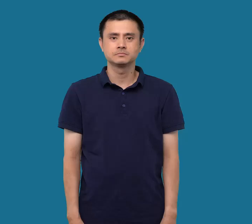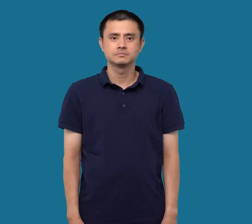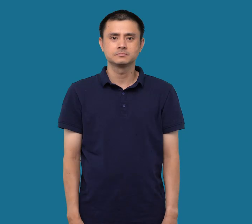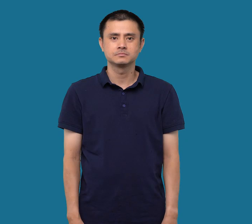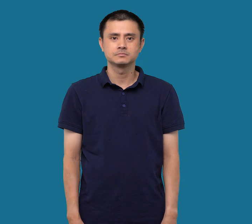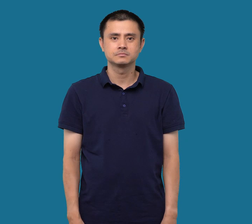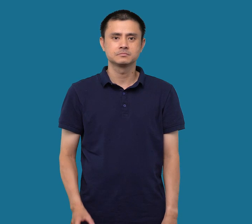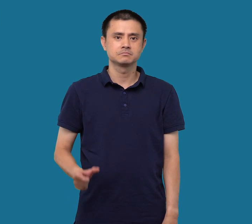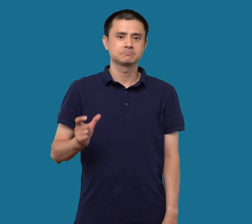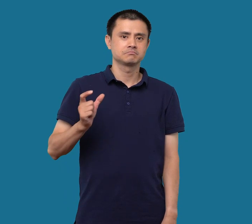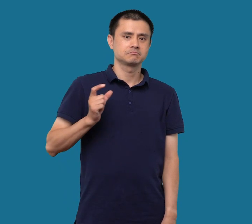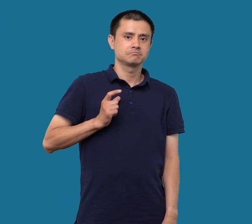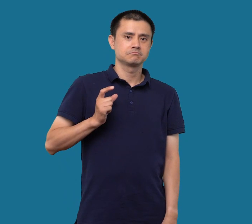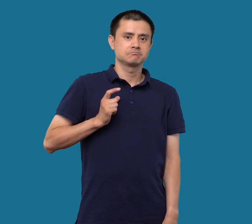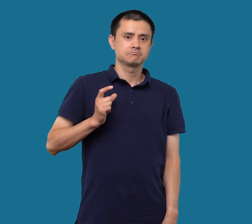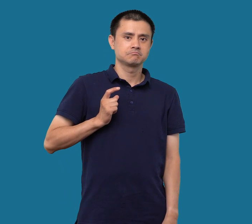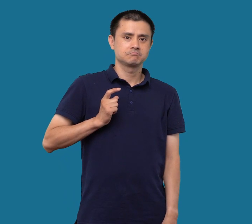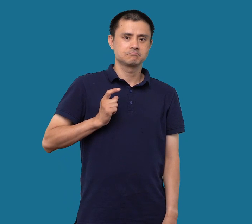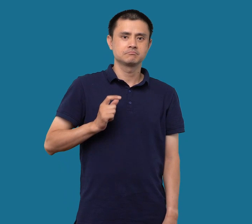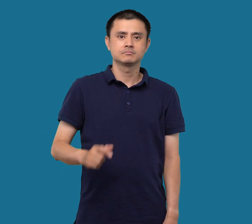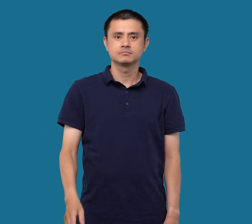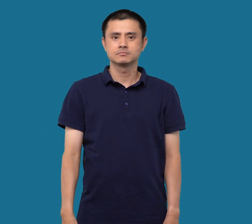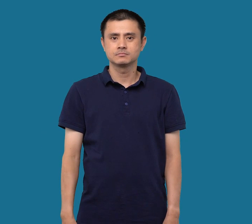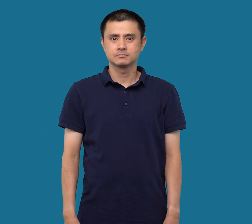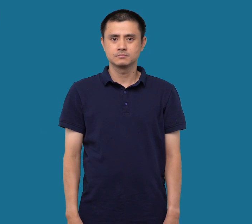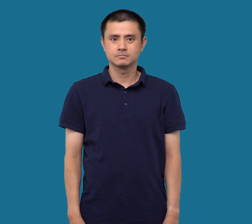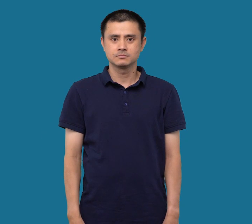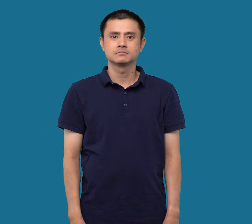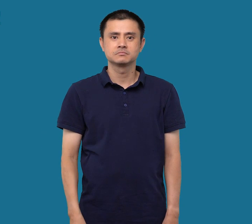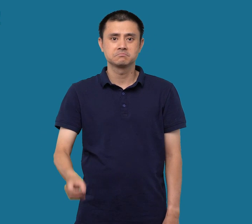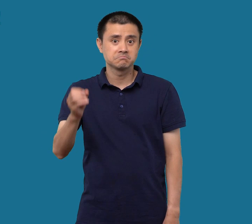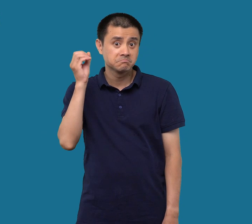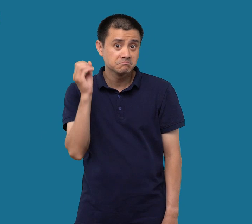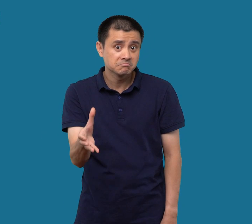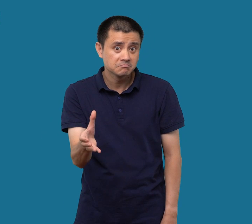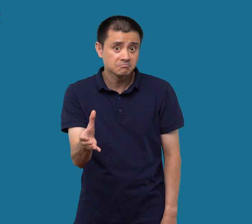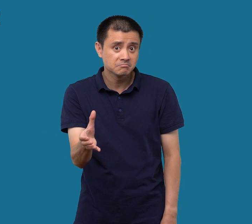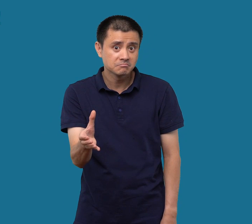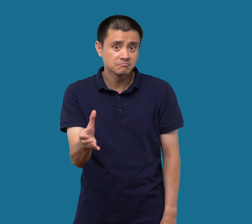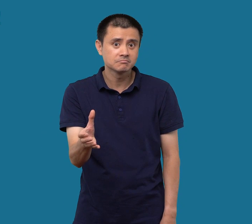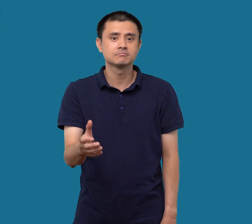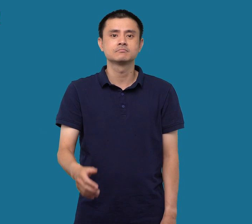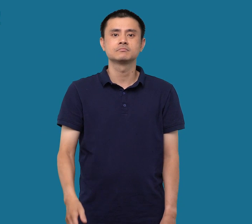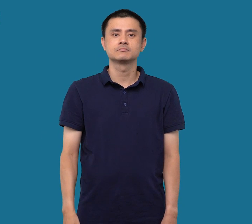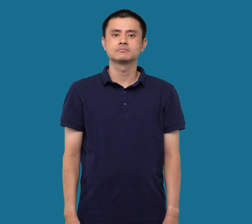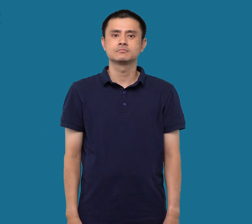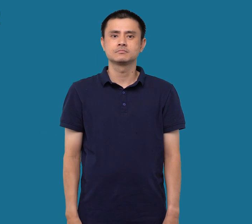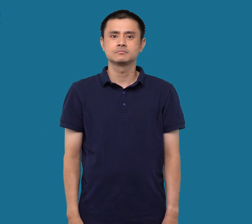giàu có